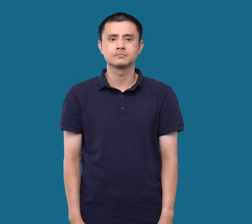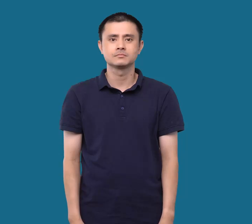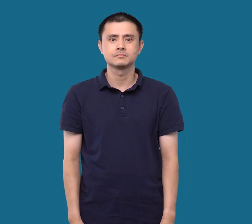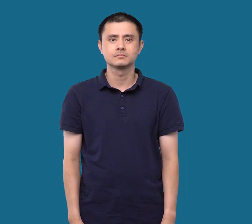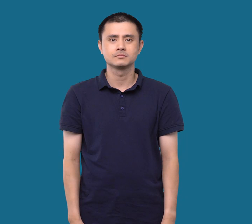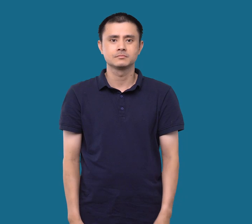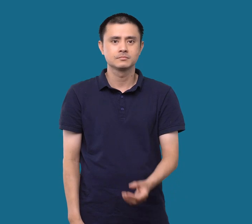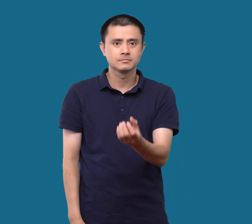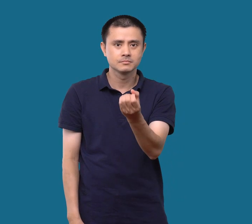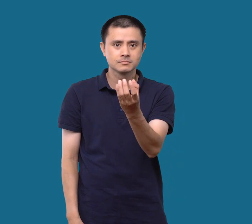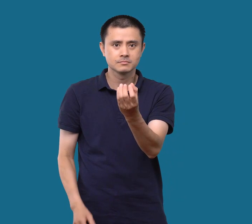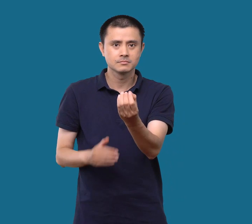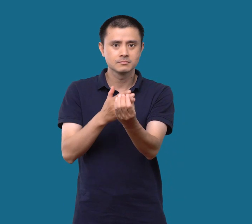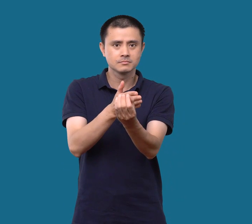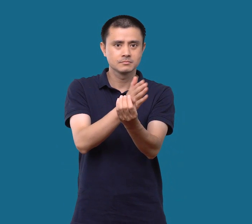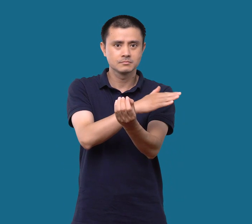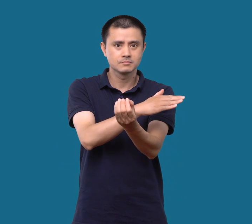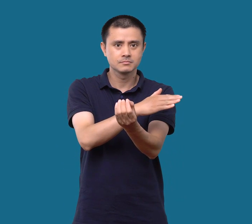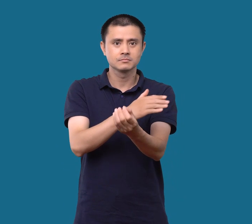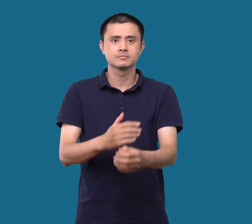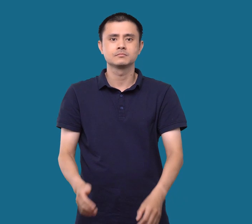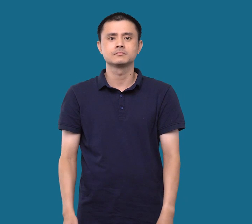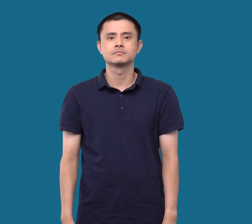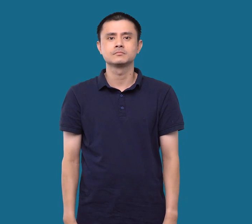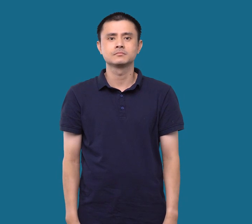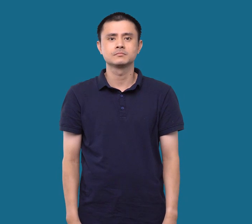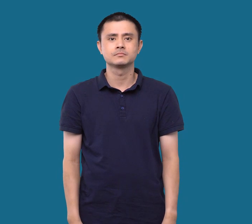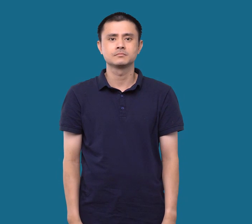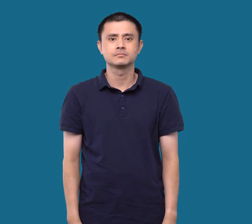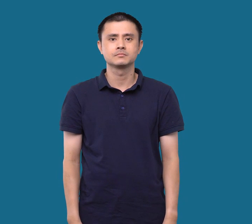liền trước